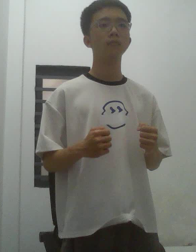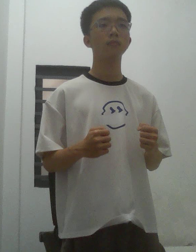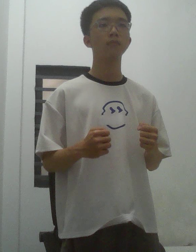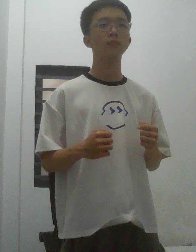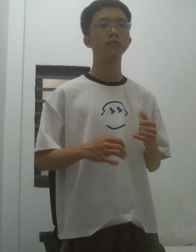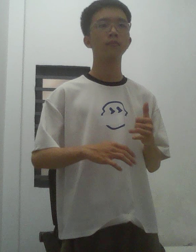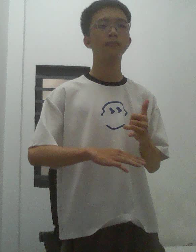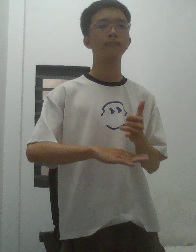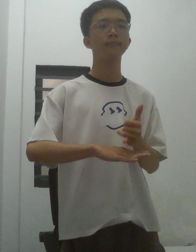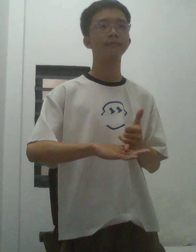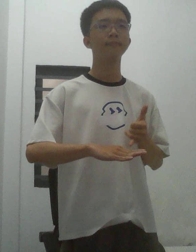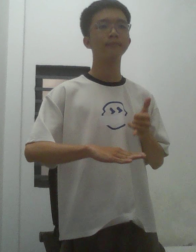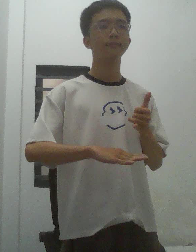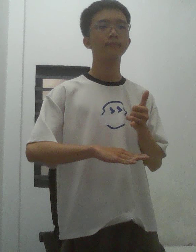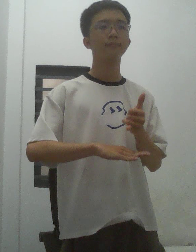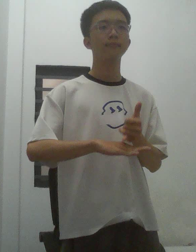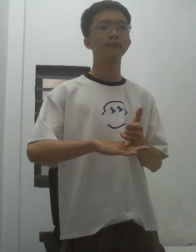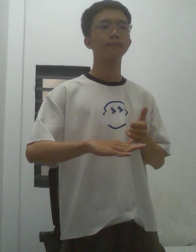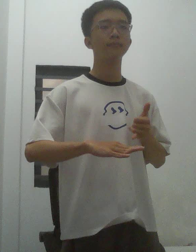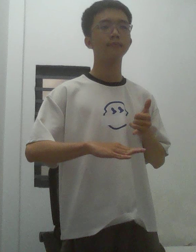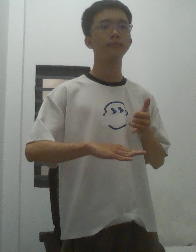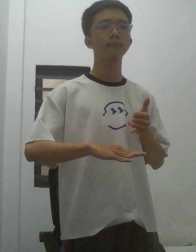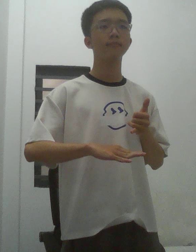cuoi tuan